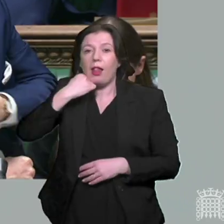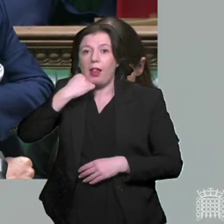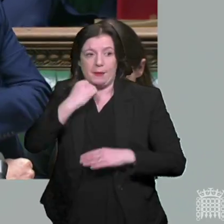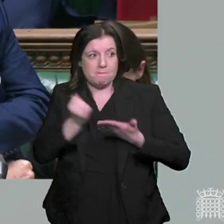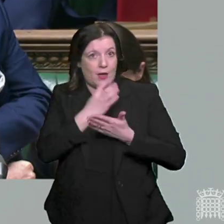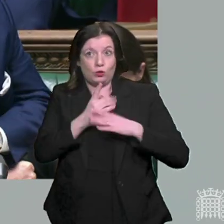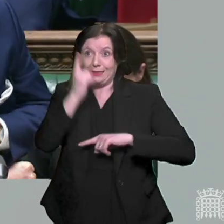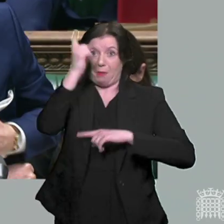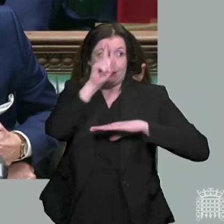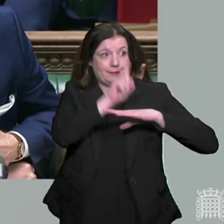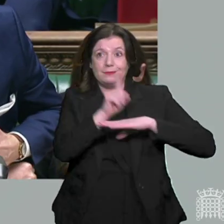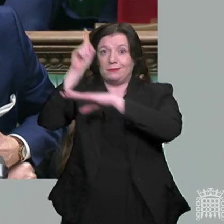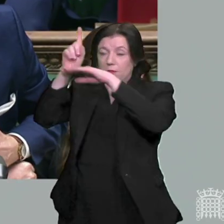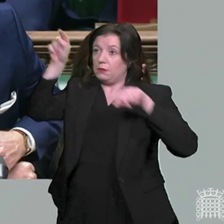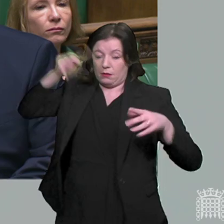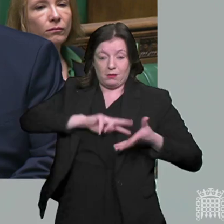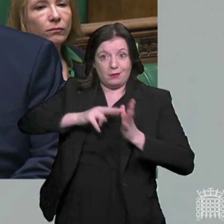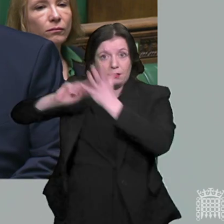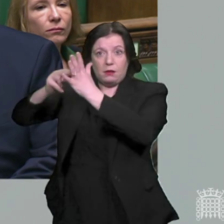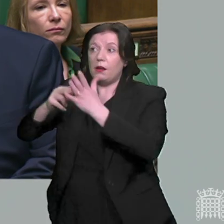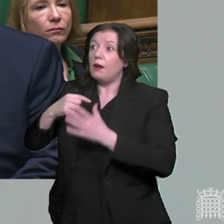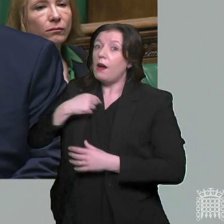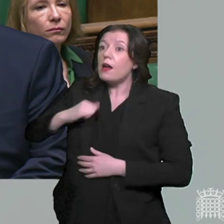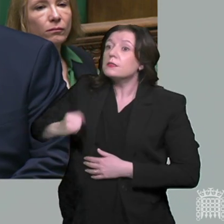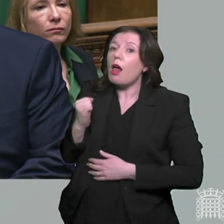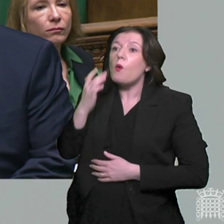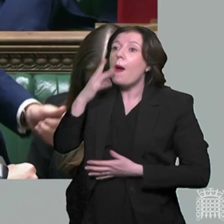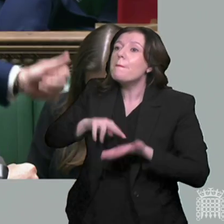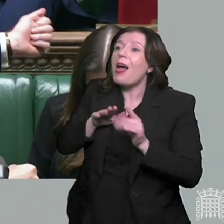I will happily come and visit when I am next up.